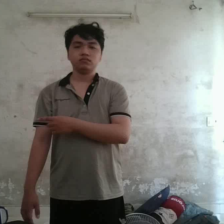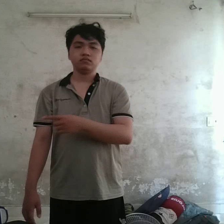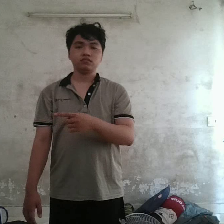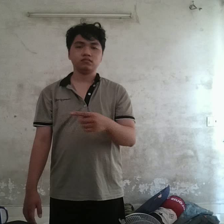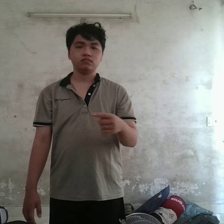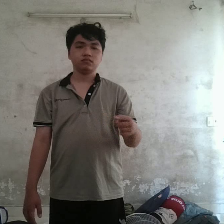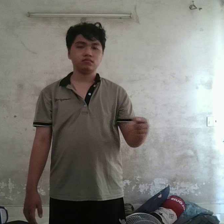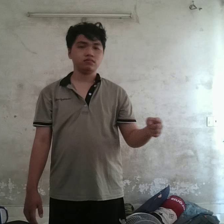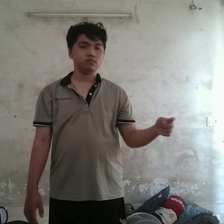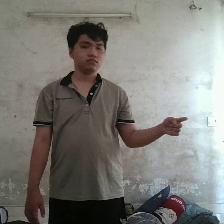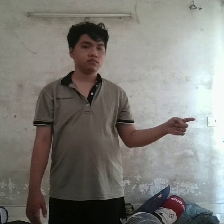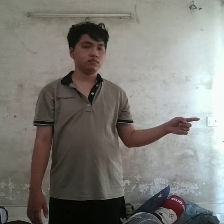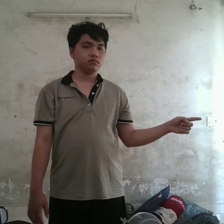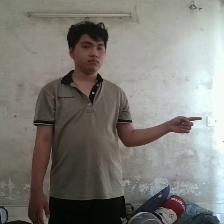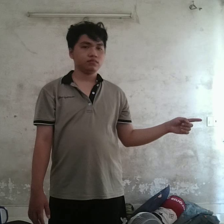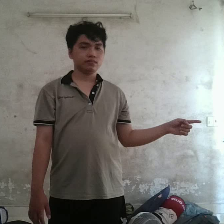cac ban